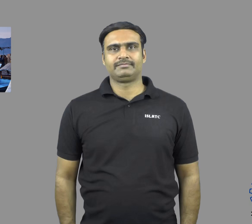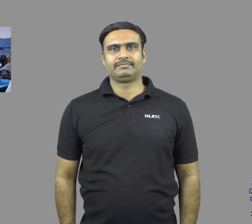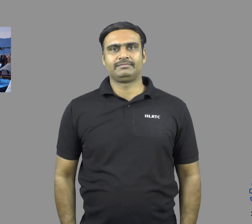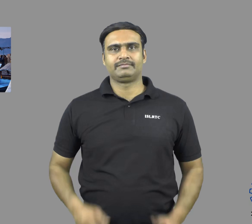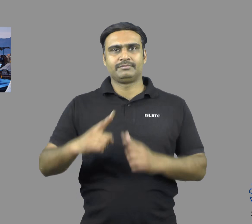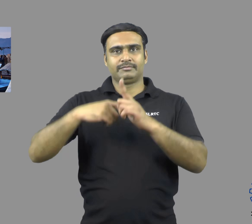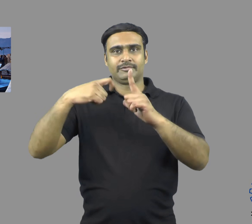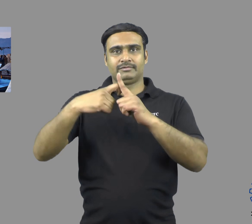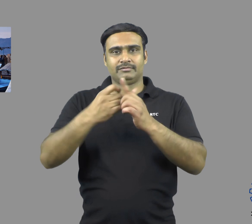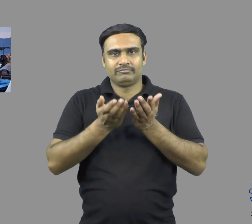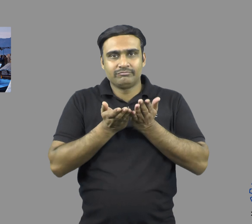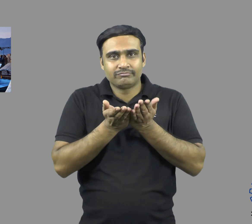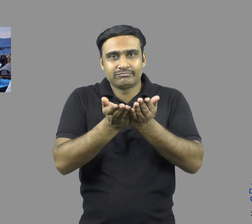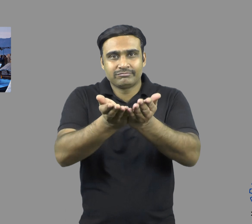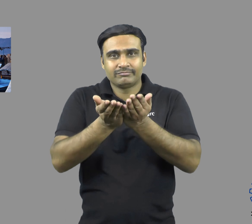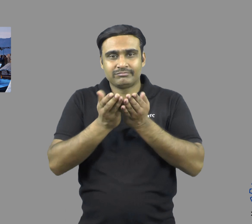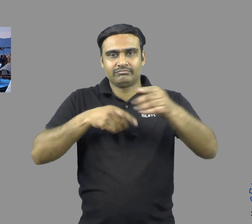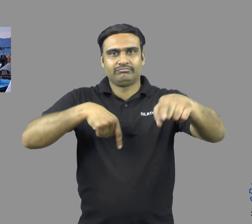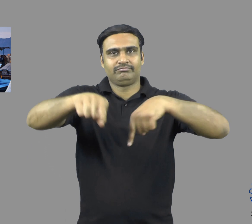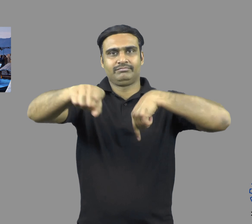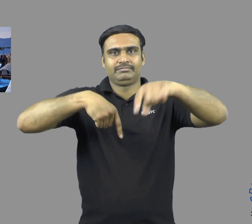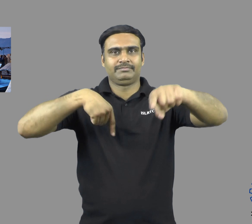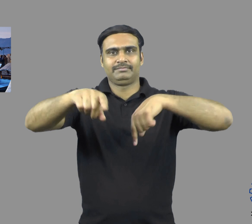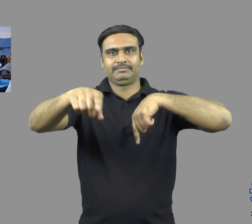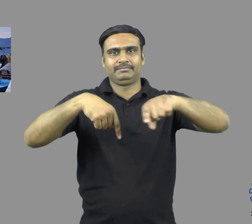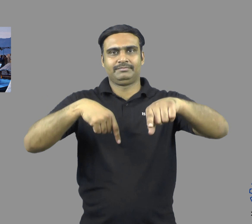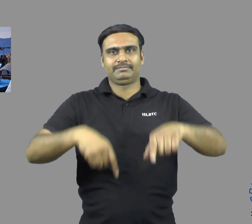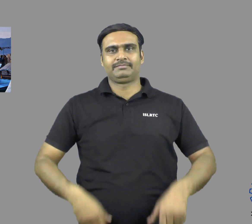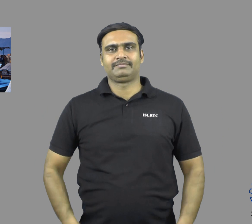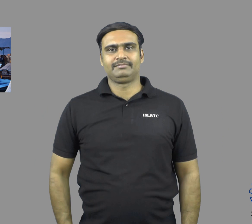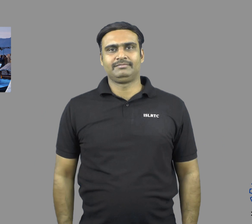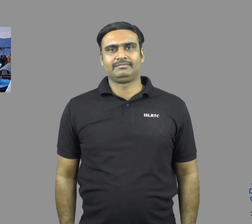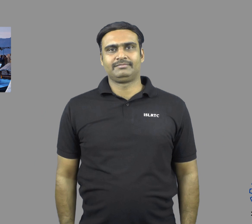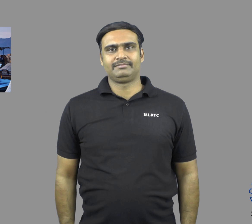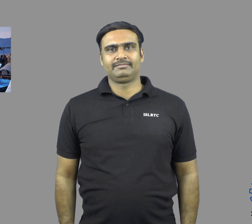Dal Lake